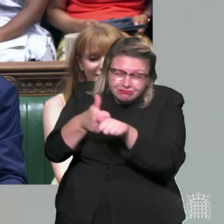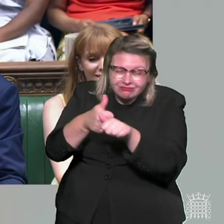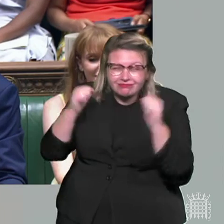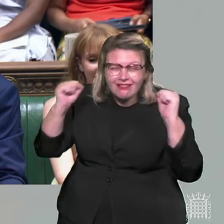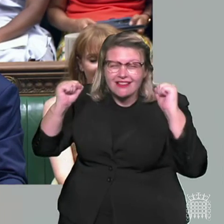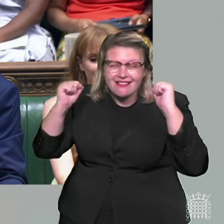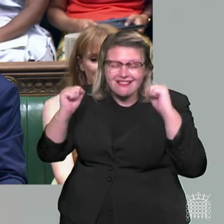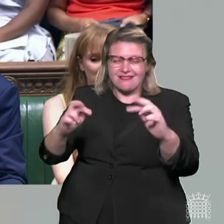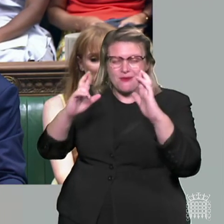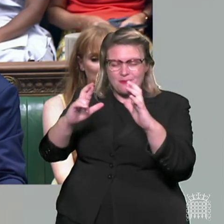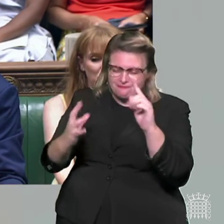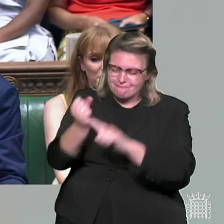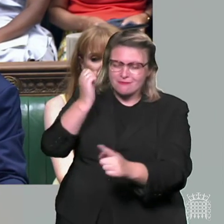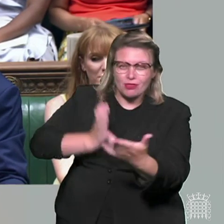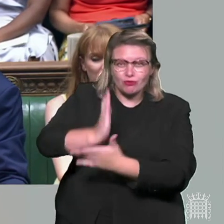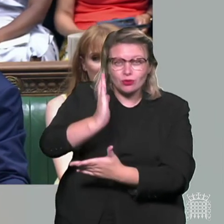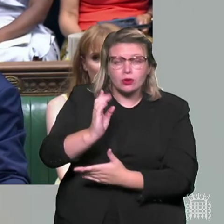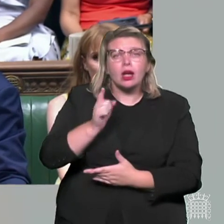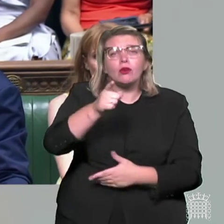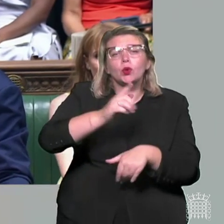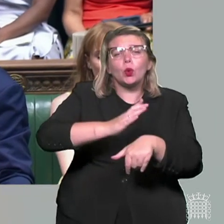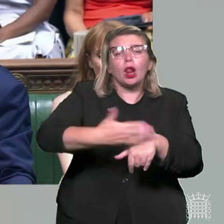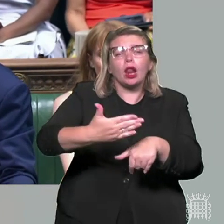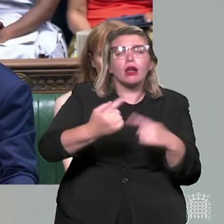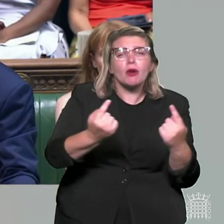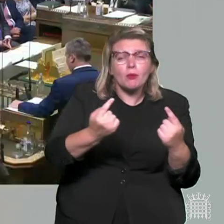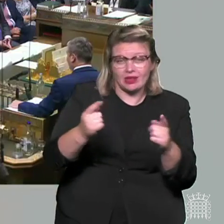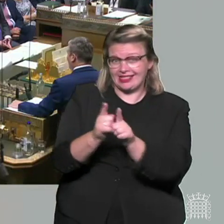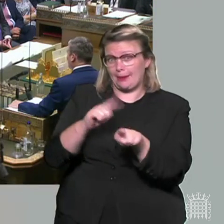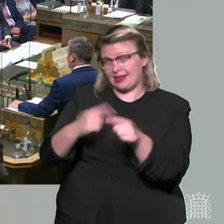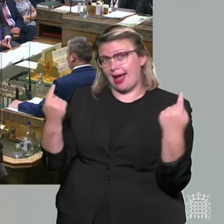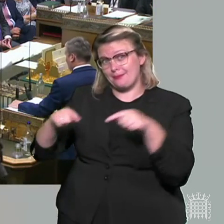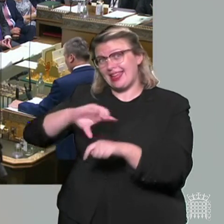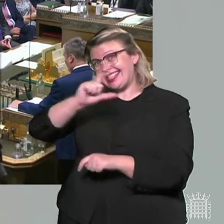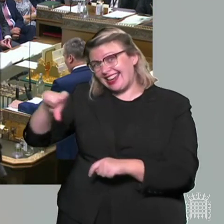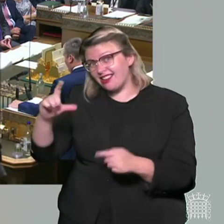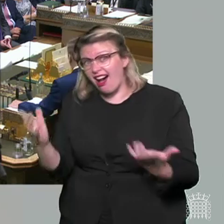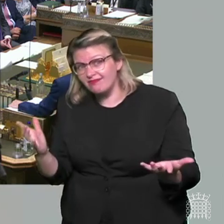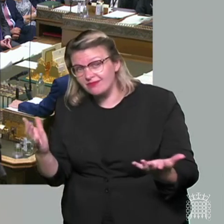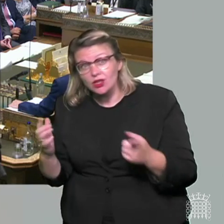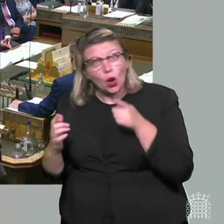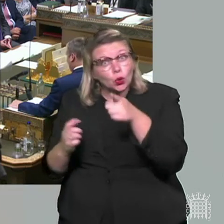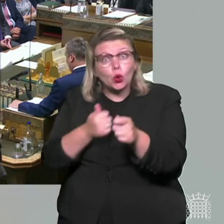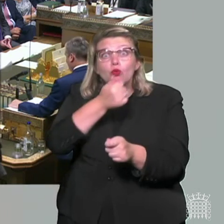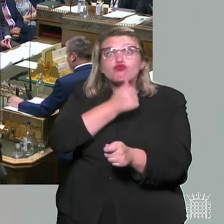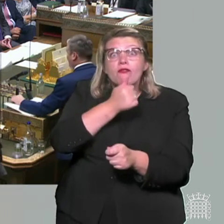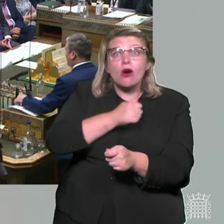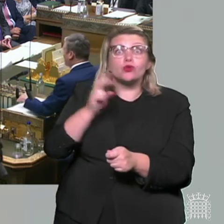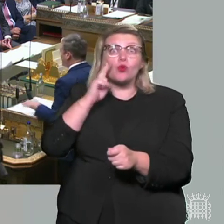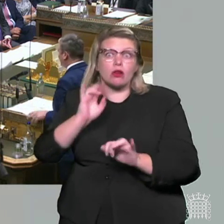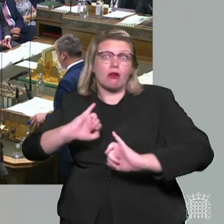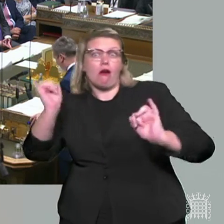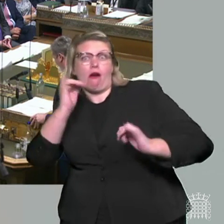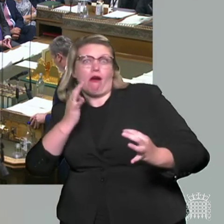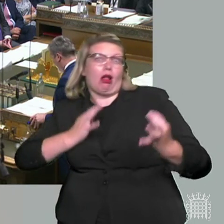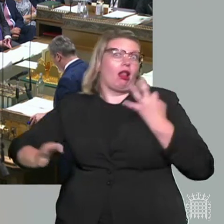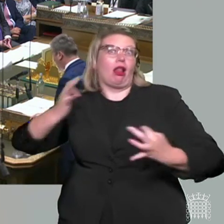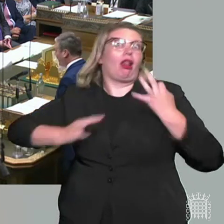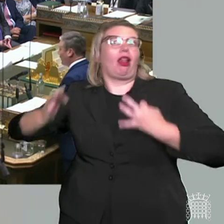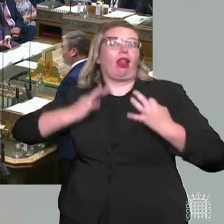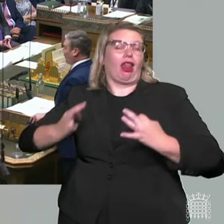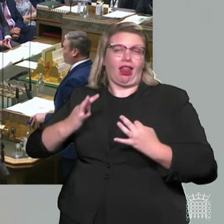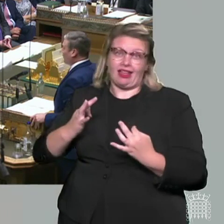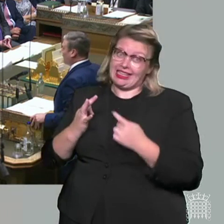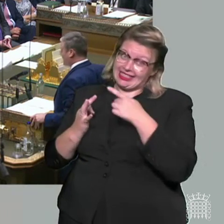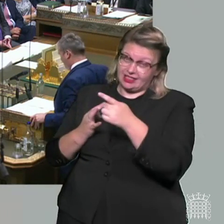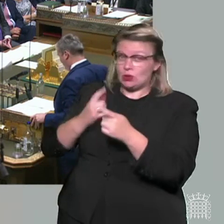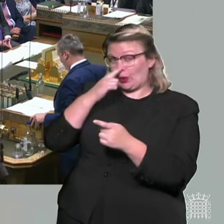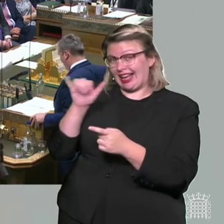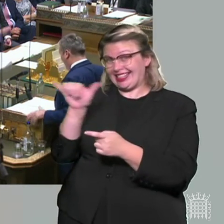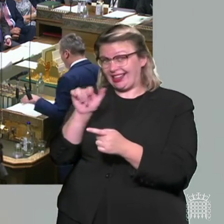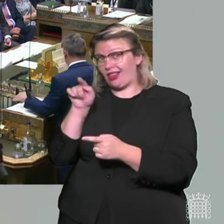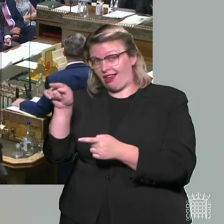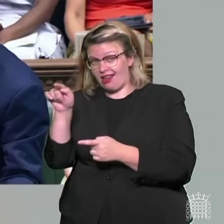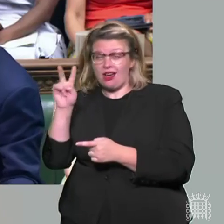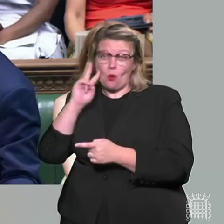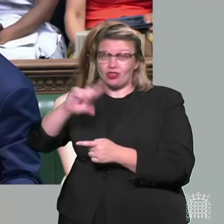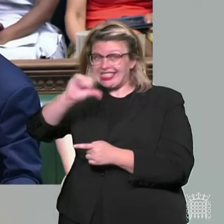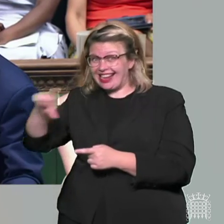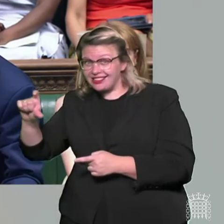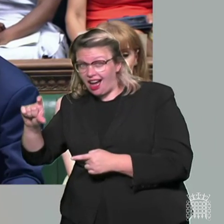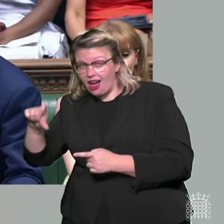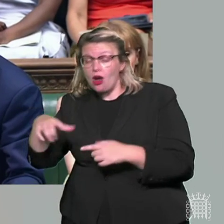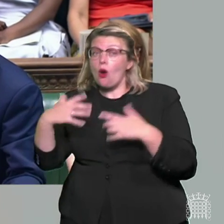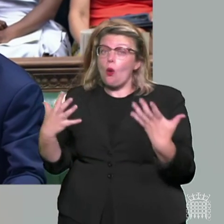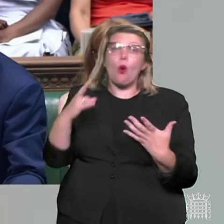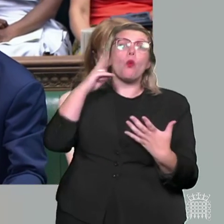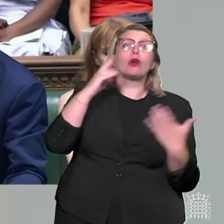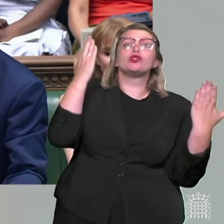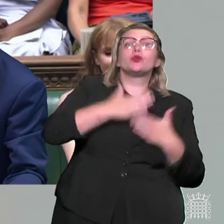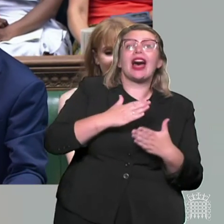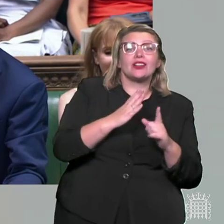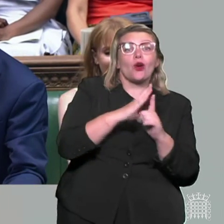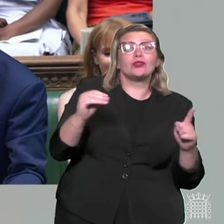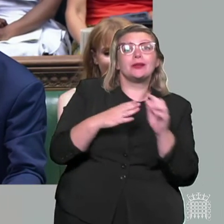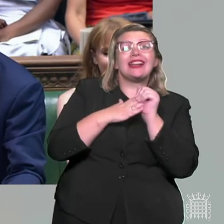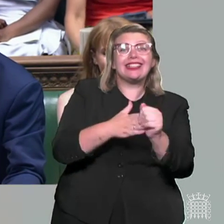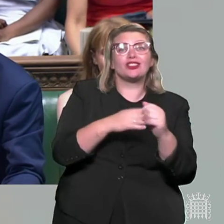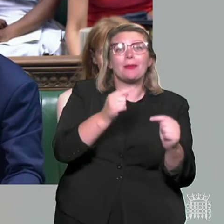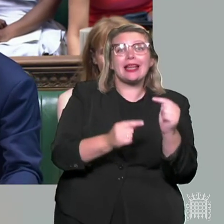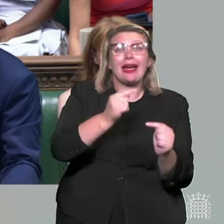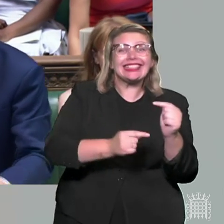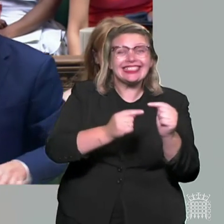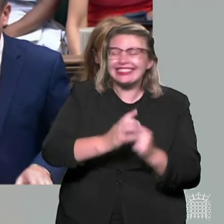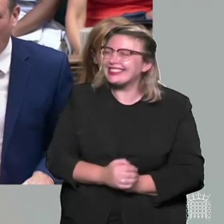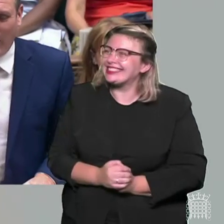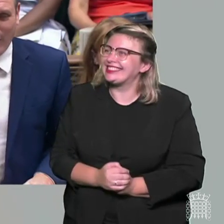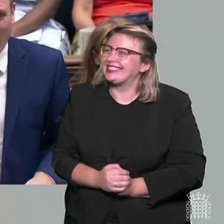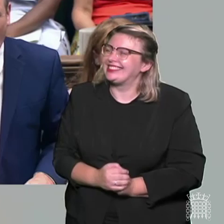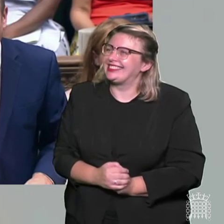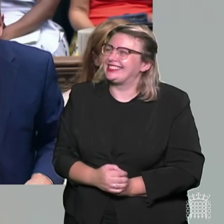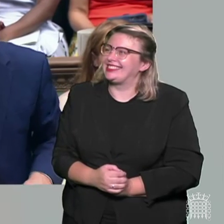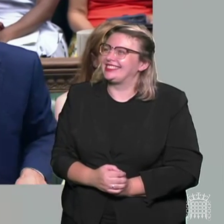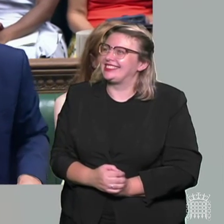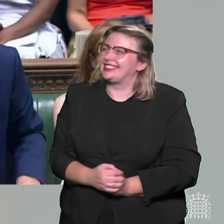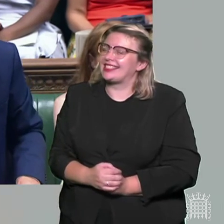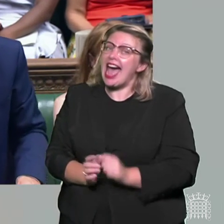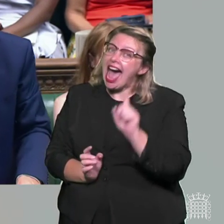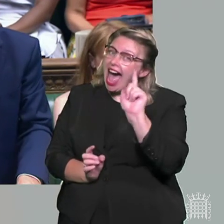For anyone who does not fancy football, “EastEnders” is on, so if they would rather watch outrageous characters taking lumps out of themselves, they have a choice: Albert Square or the Tory leadership debates on catch-up.